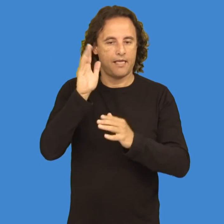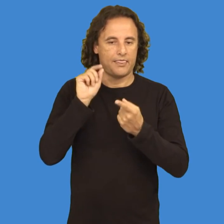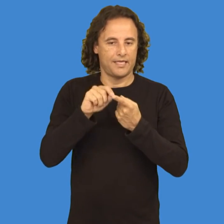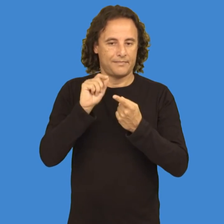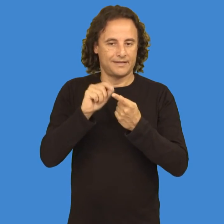diabetes